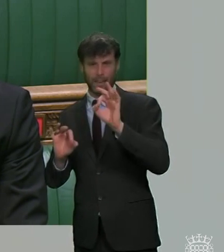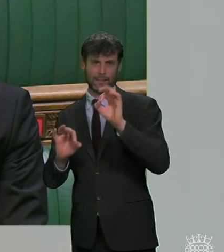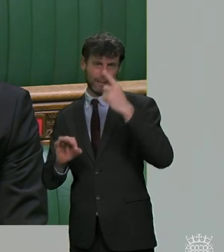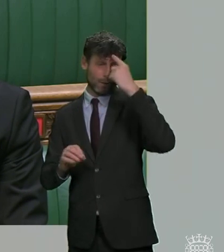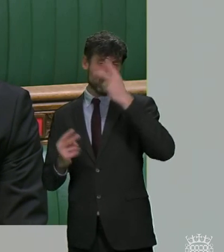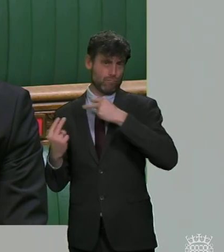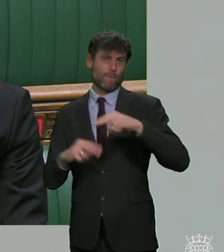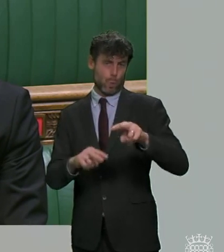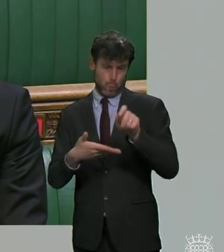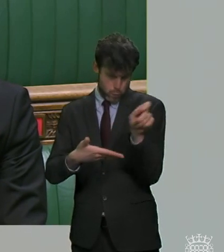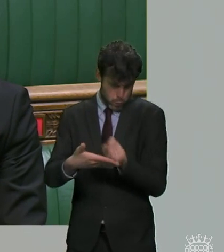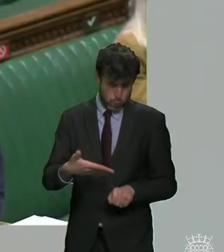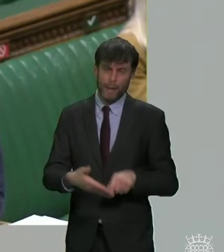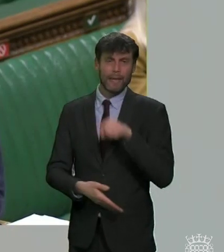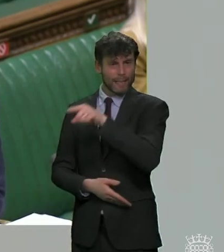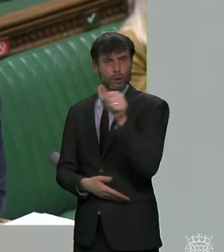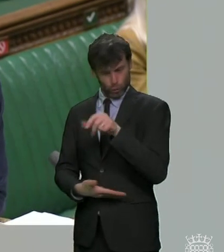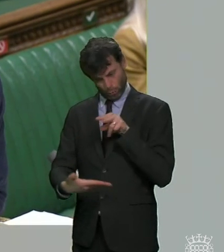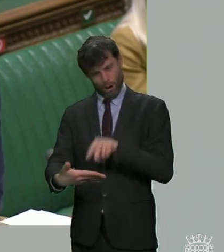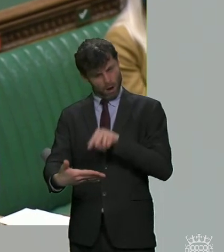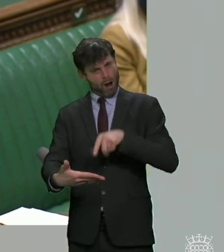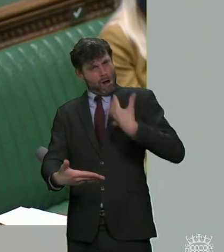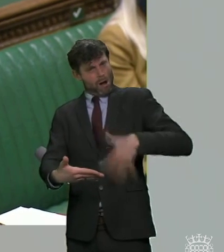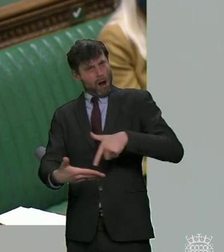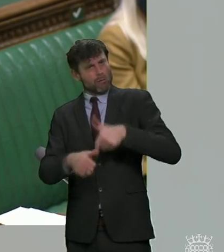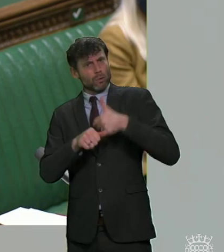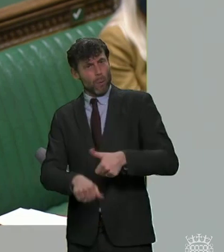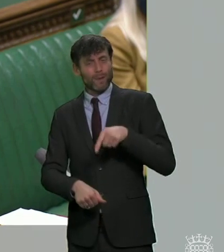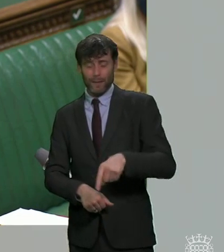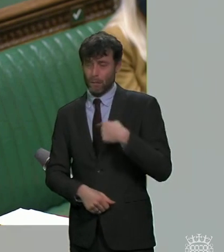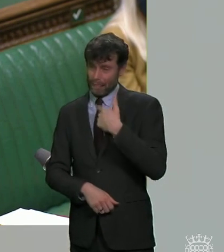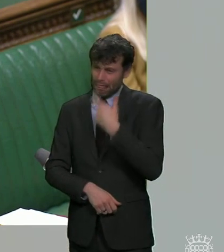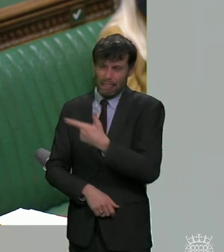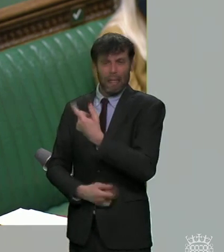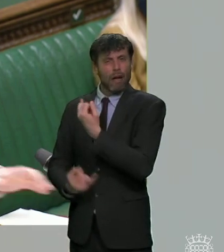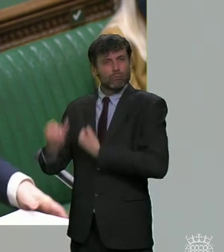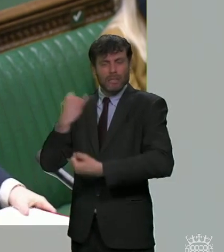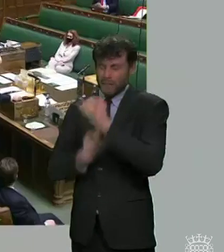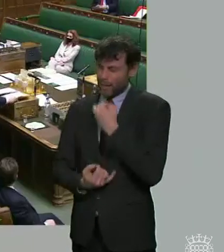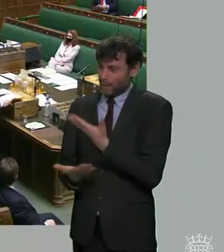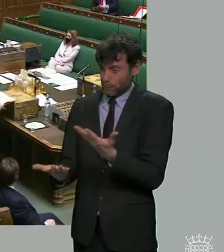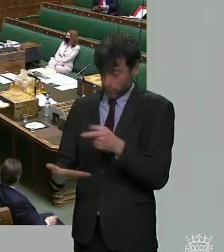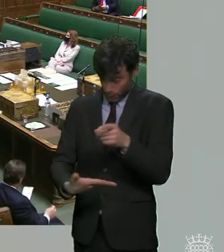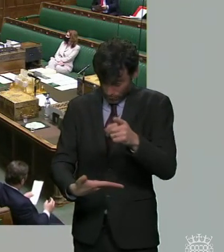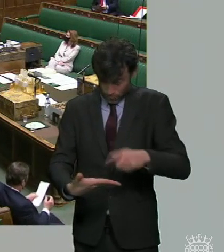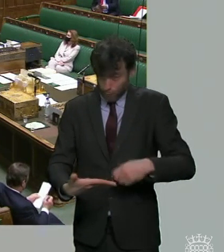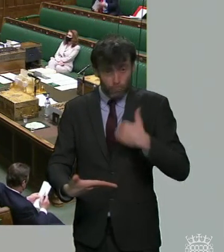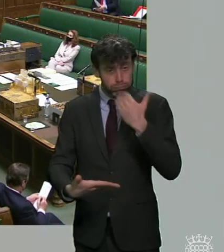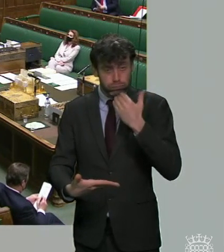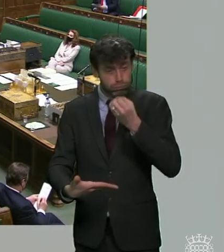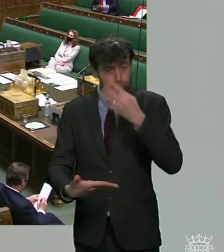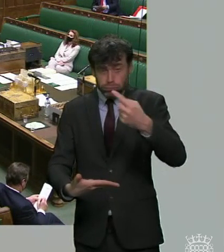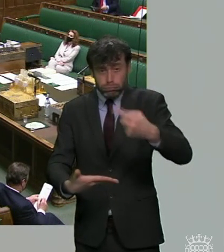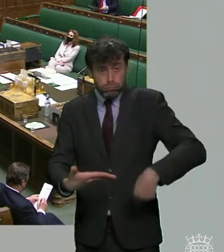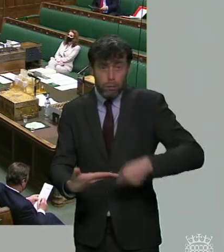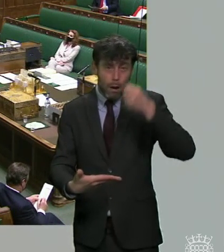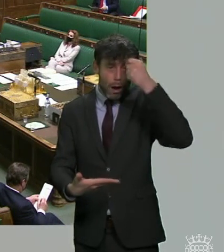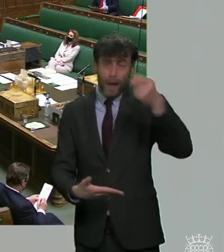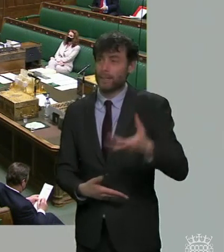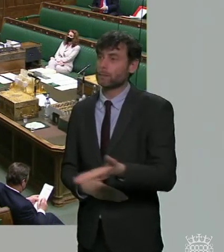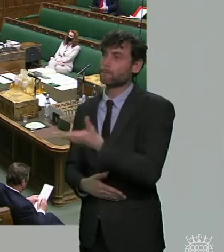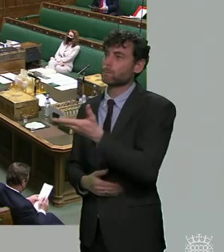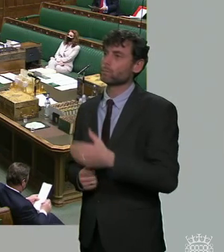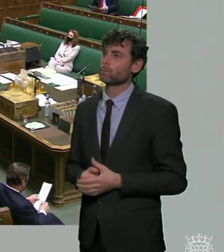The honourable Member should appreciate it; it is the way forward. I am amazed, frankly, by his negativity.